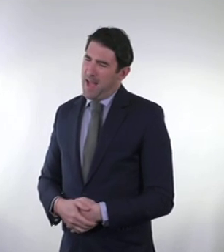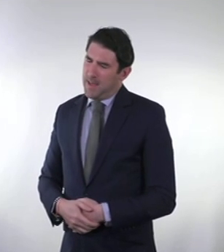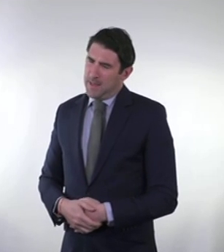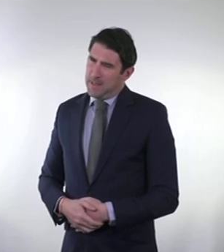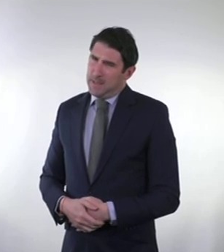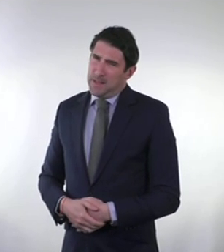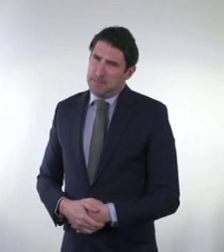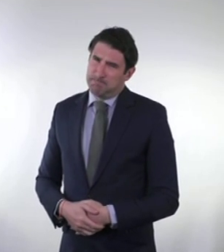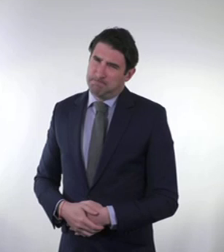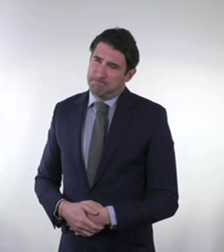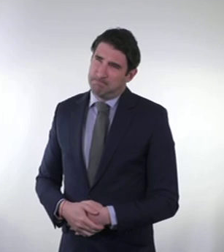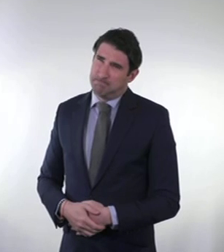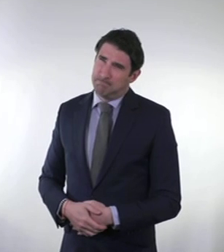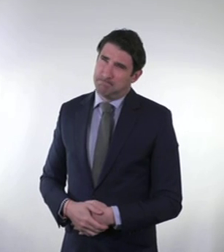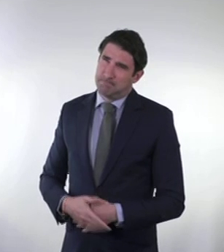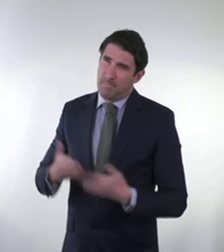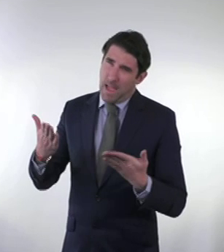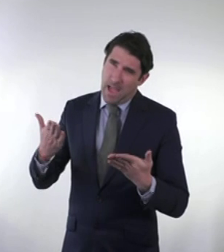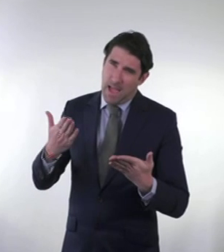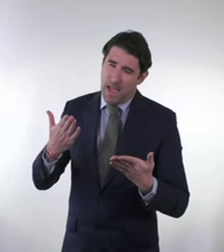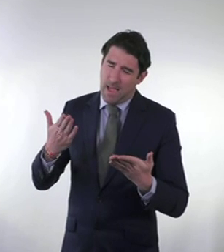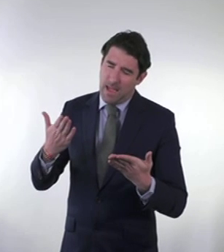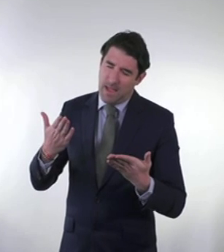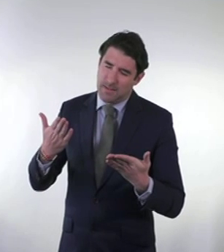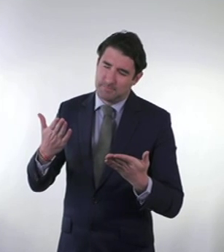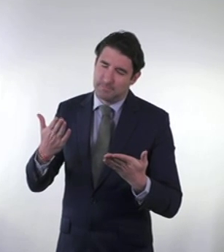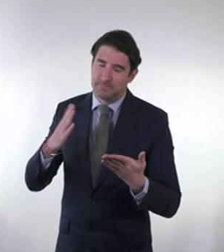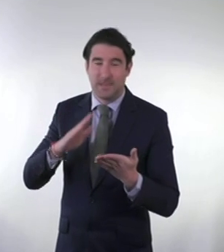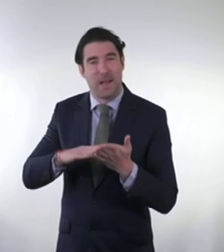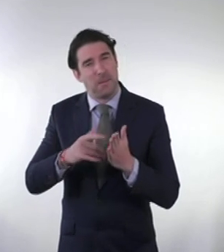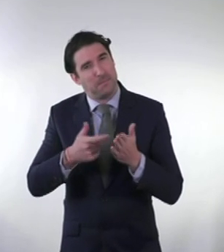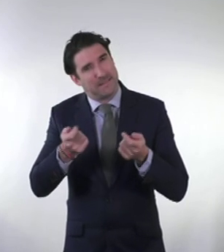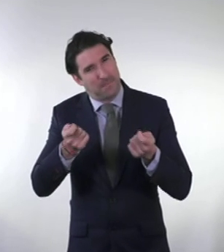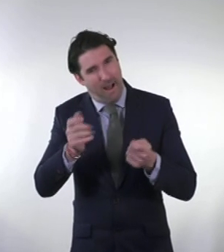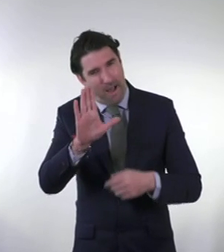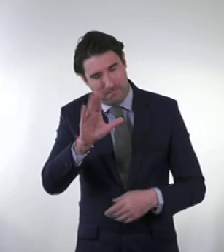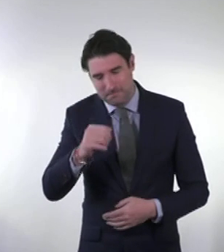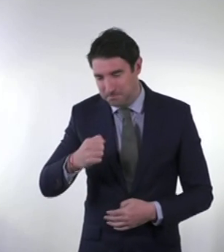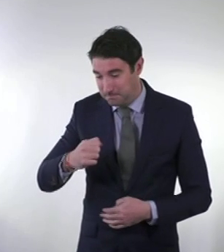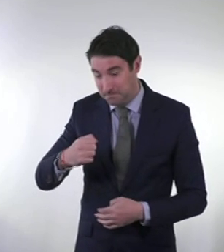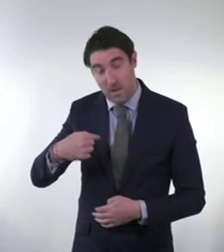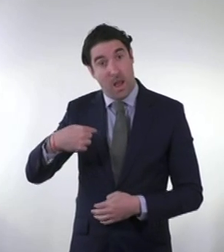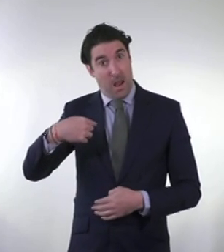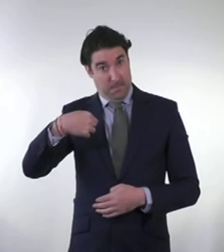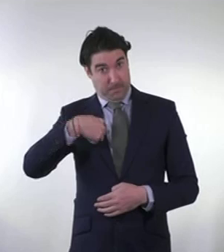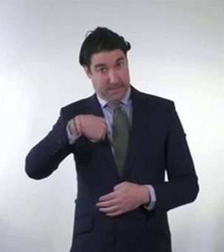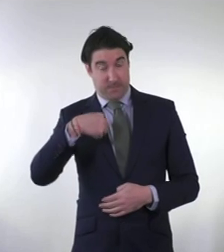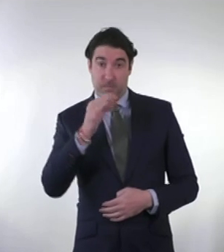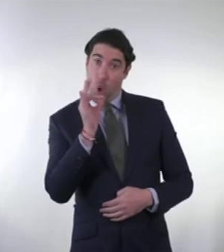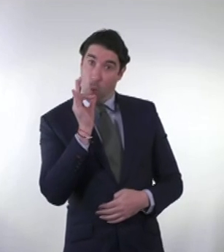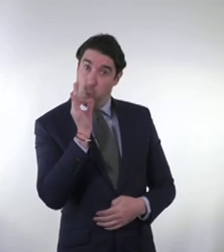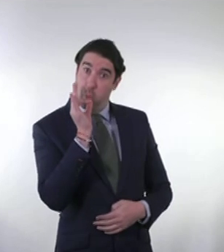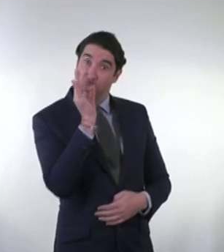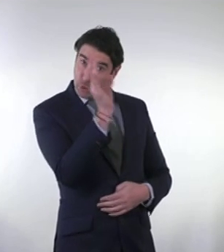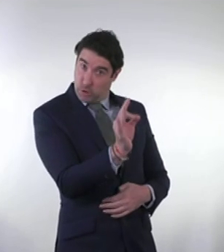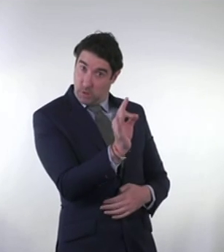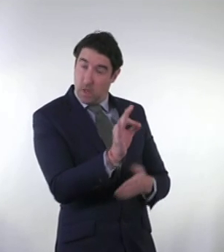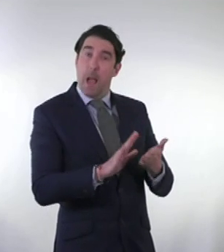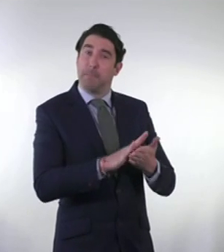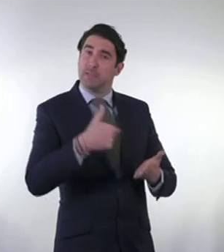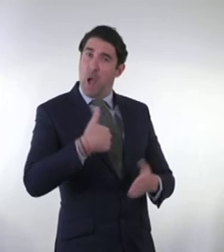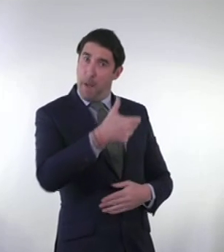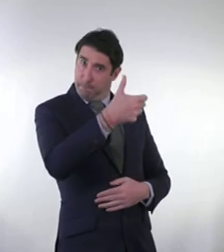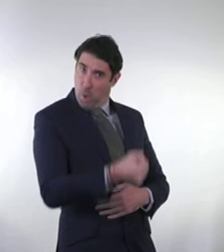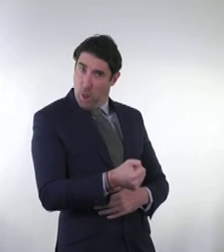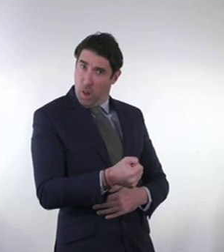The idea that anybody who asks the Prime Minister a question at Prime Minister’s questions is undermining the Government effort is wearing a bit thin.